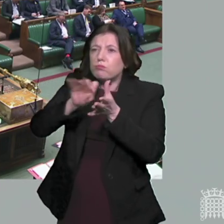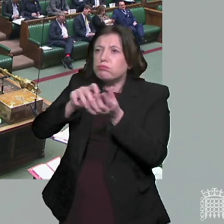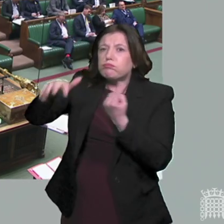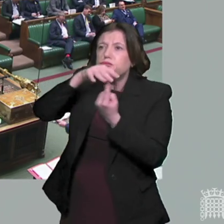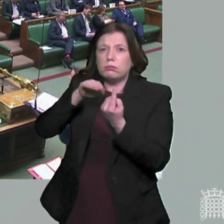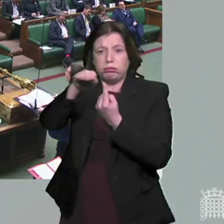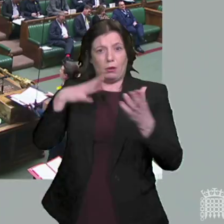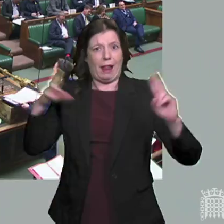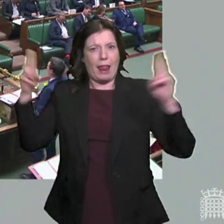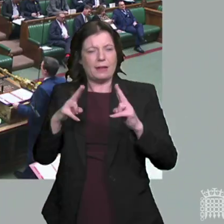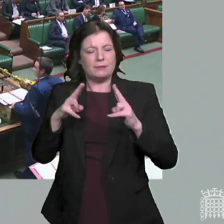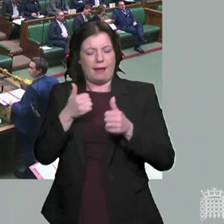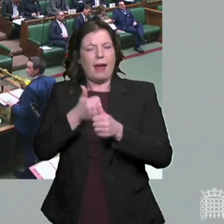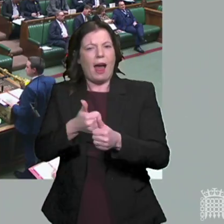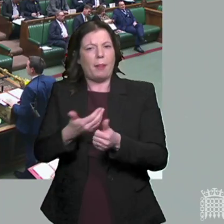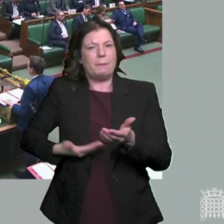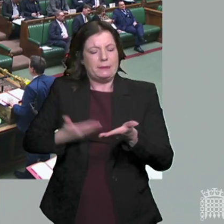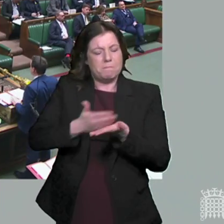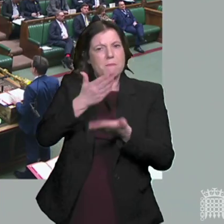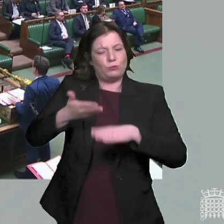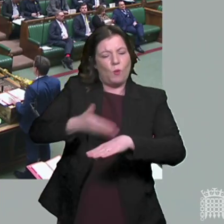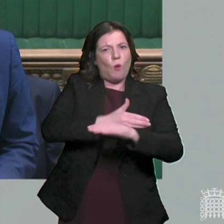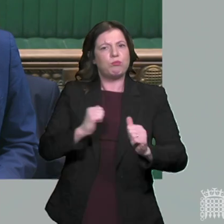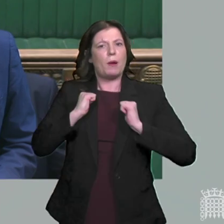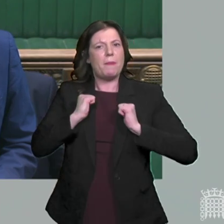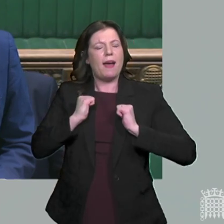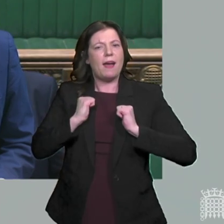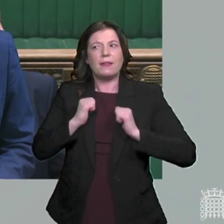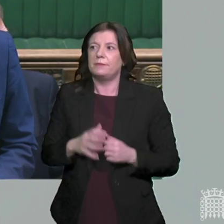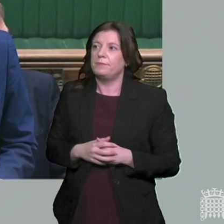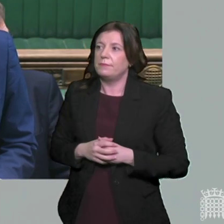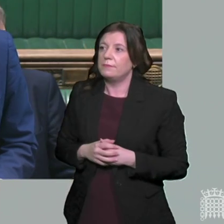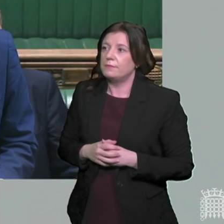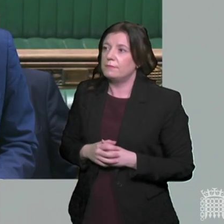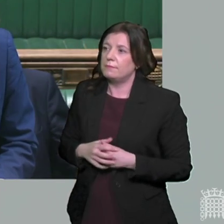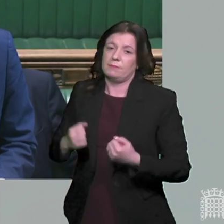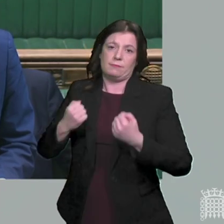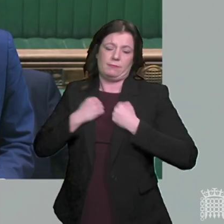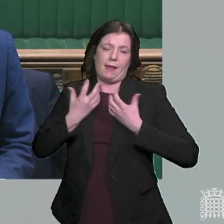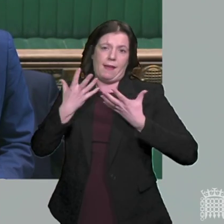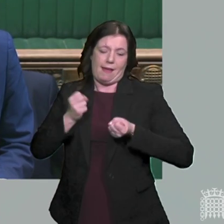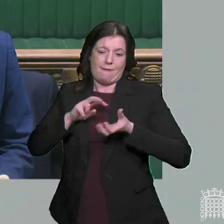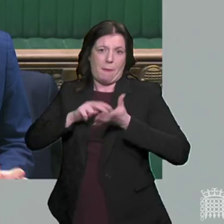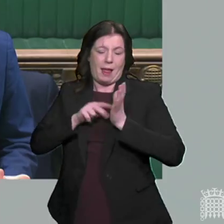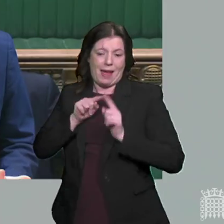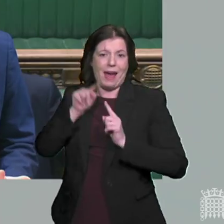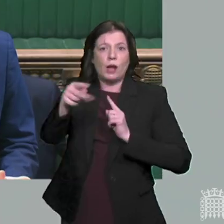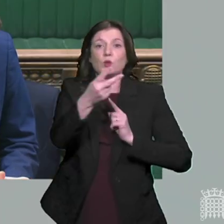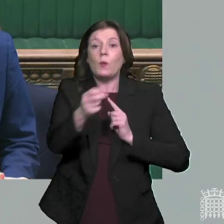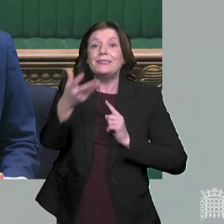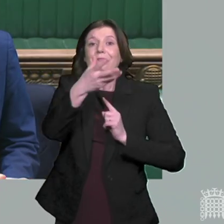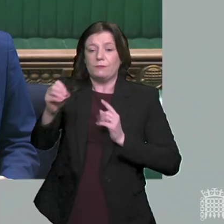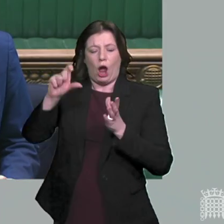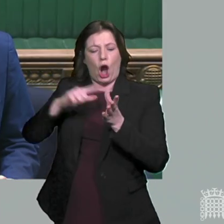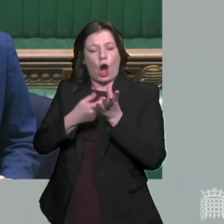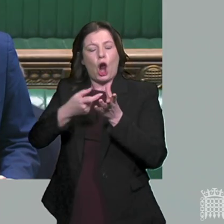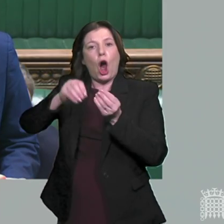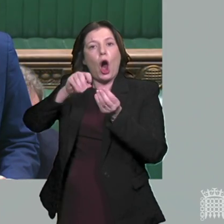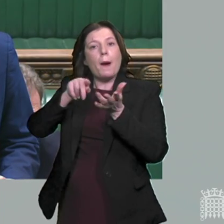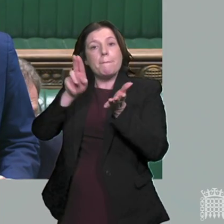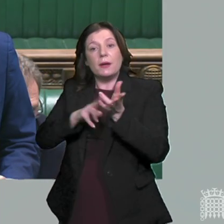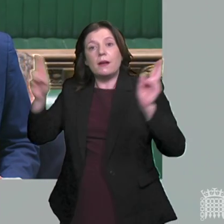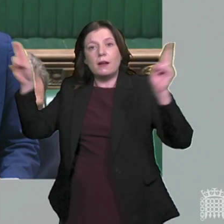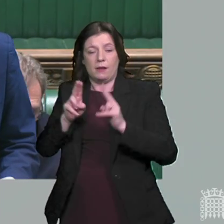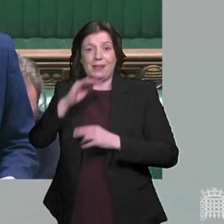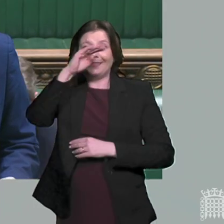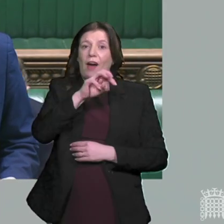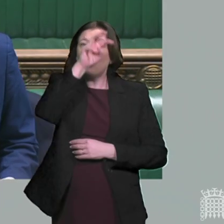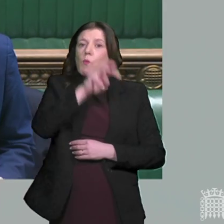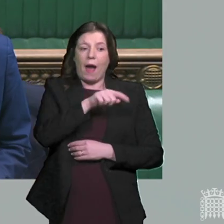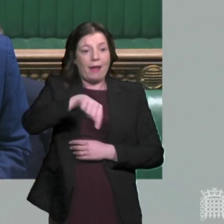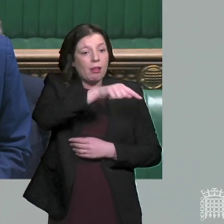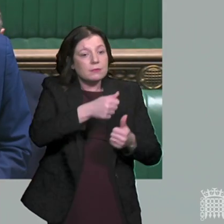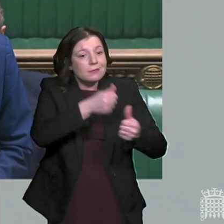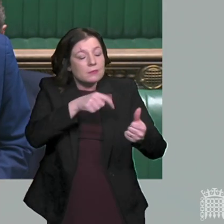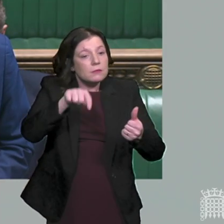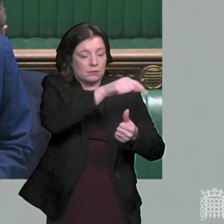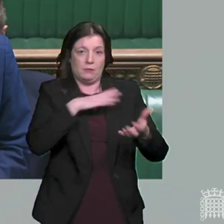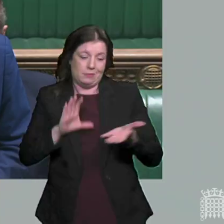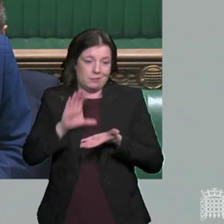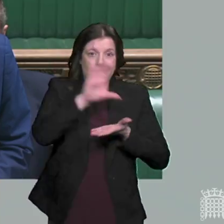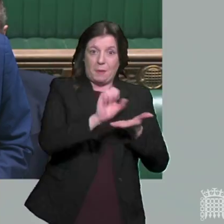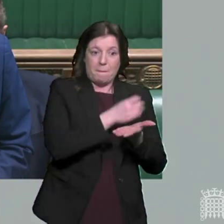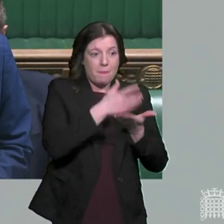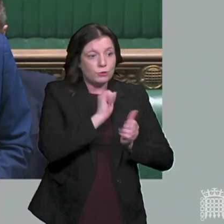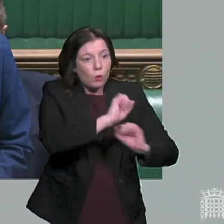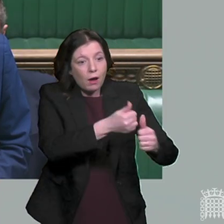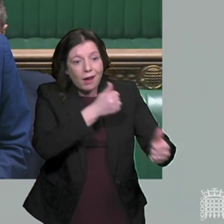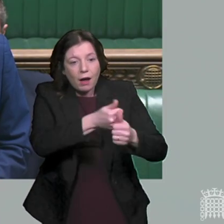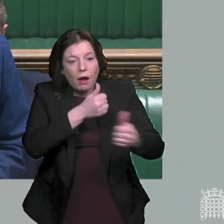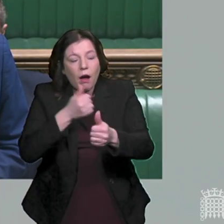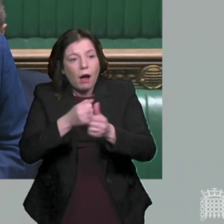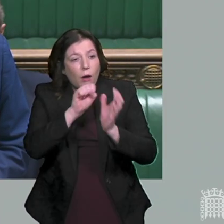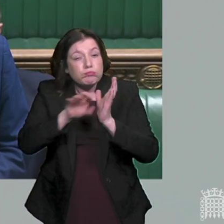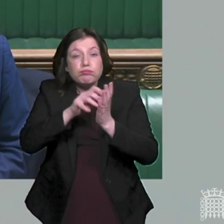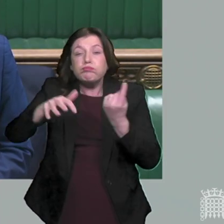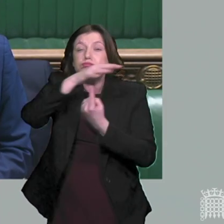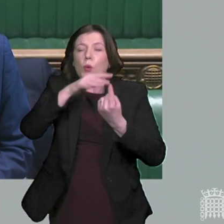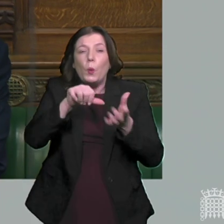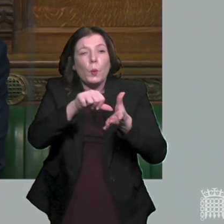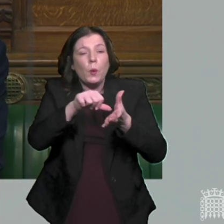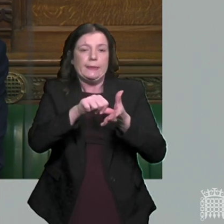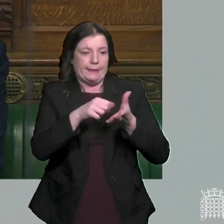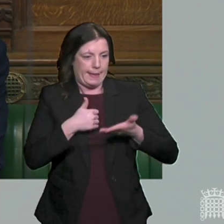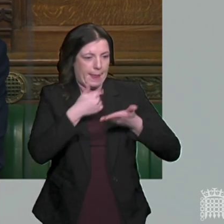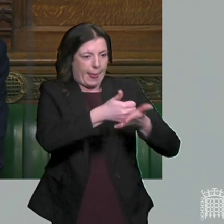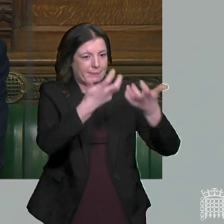The Government have an ambitious programme to decarbonise the country by 2050, and we have provided £21.5 million to the south Wales industrial cluster to decarbonise heavy industry and support the transition to net zero.